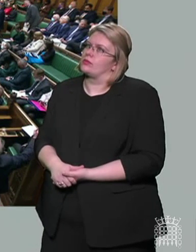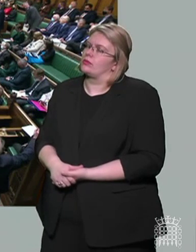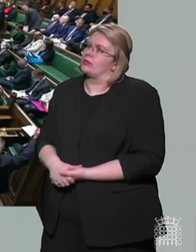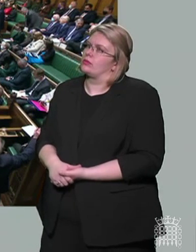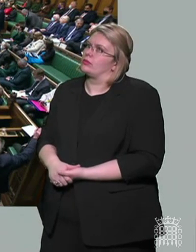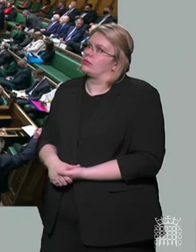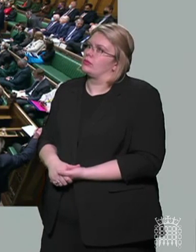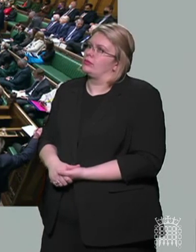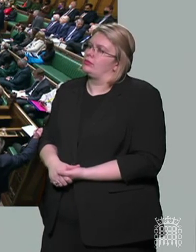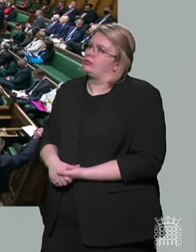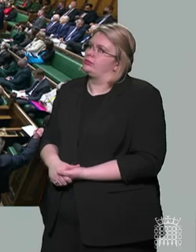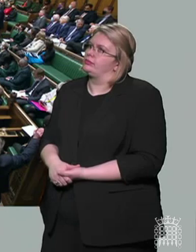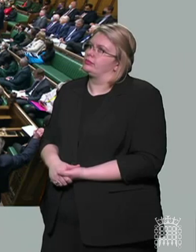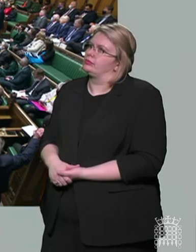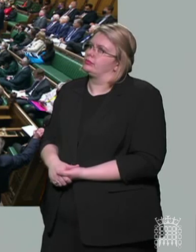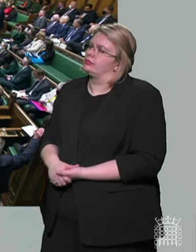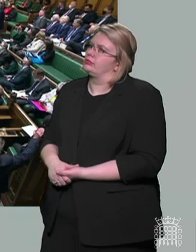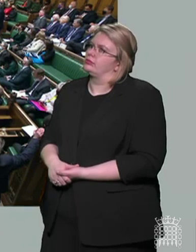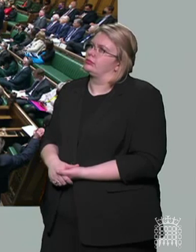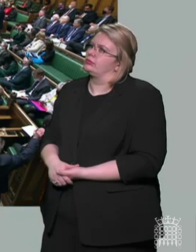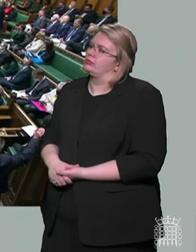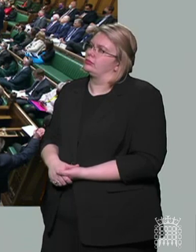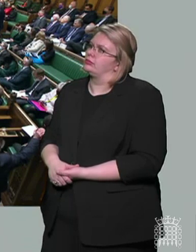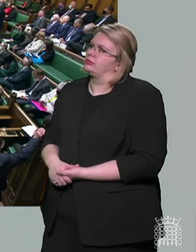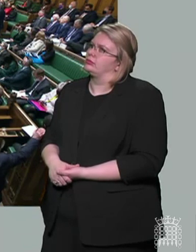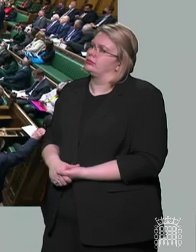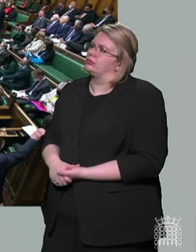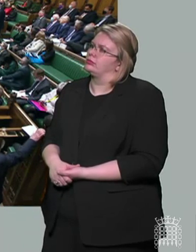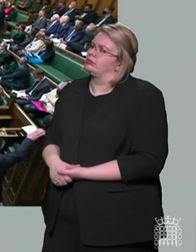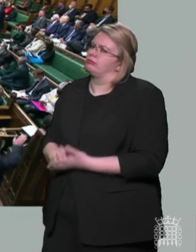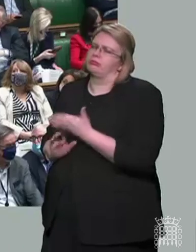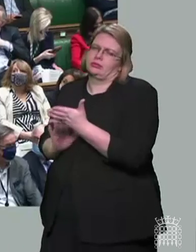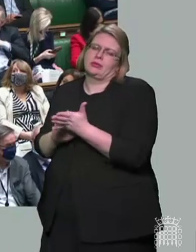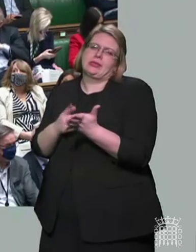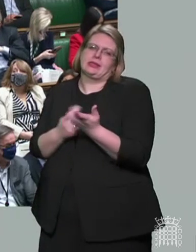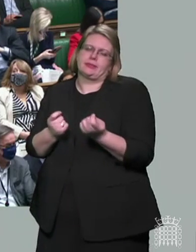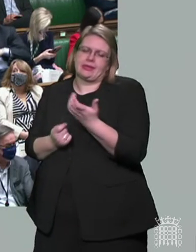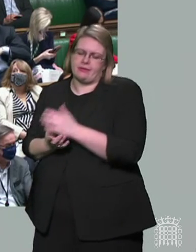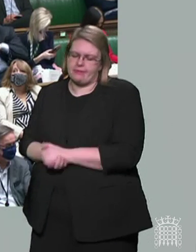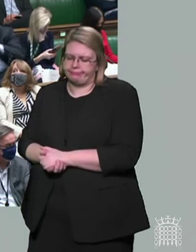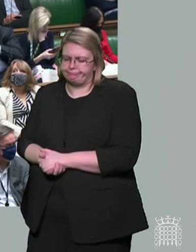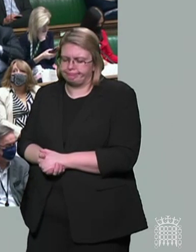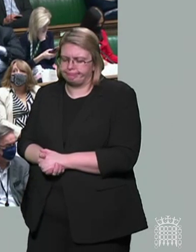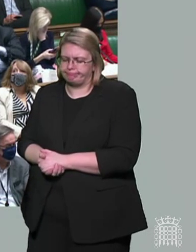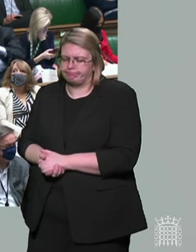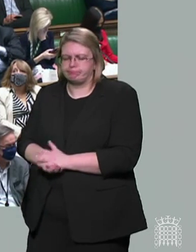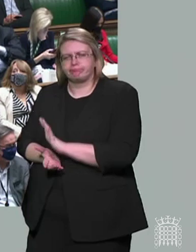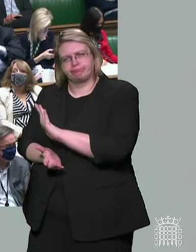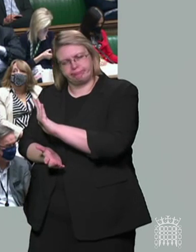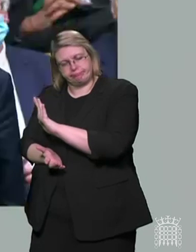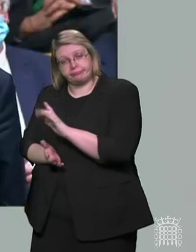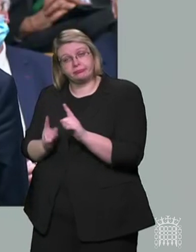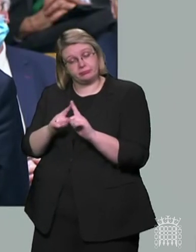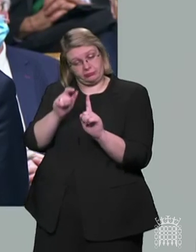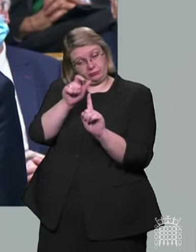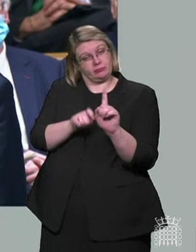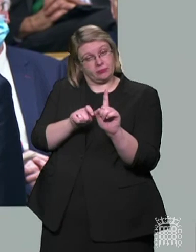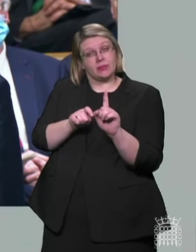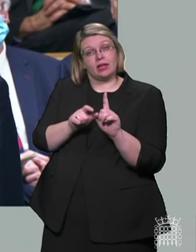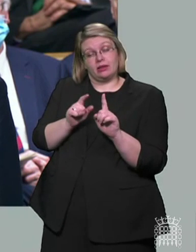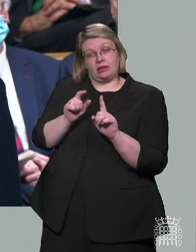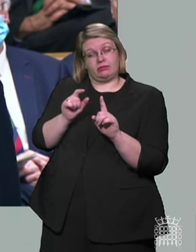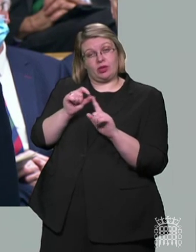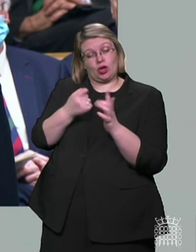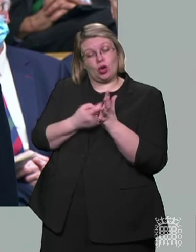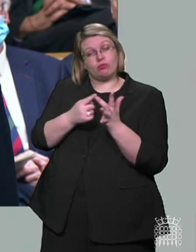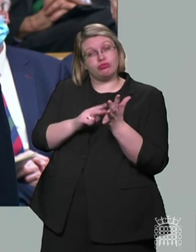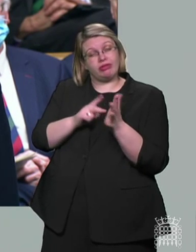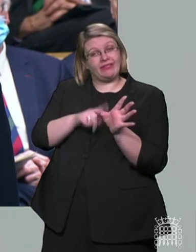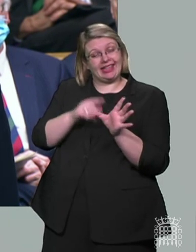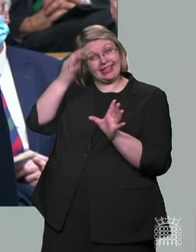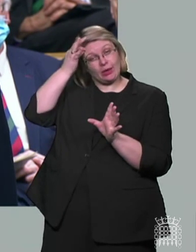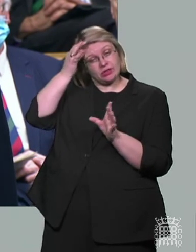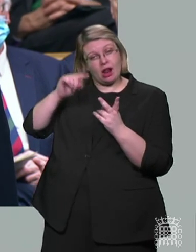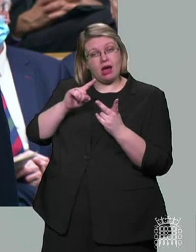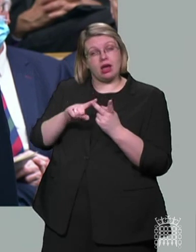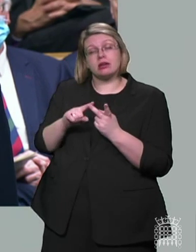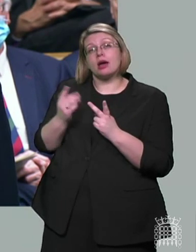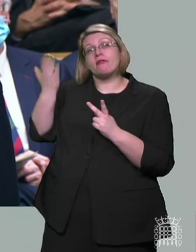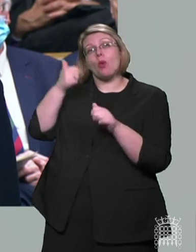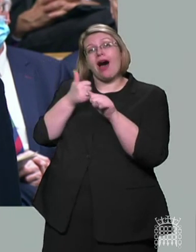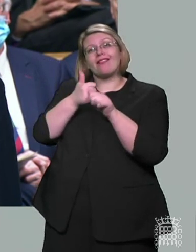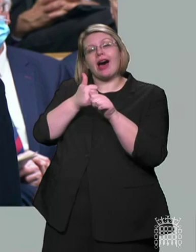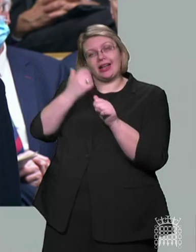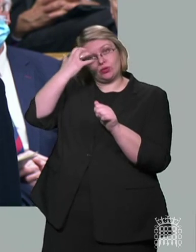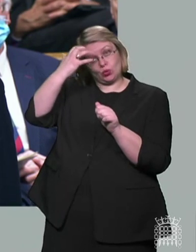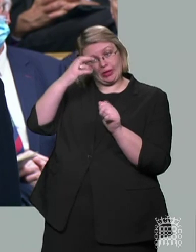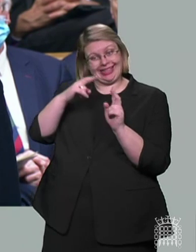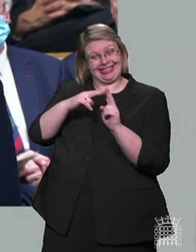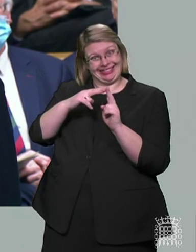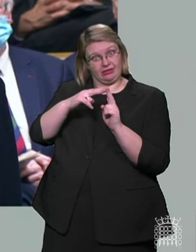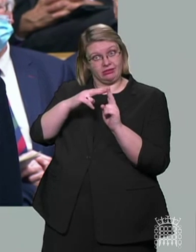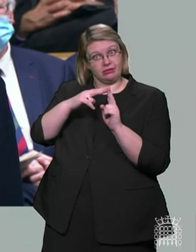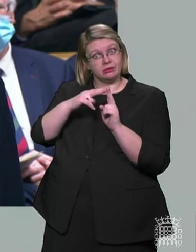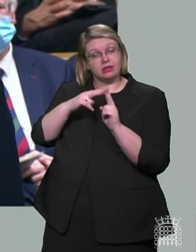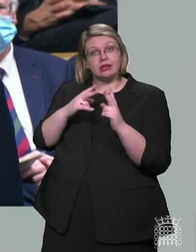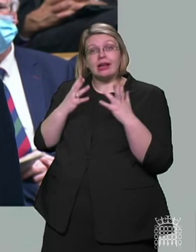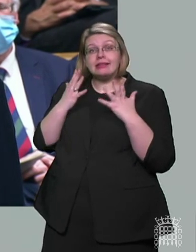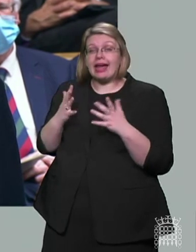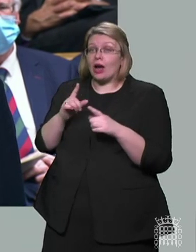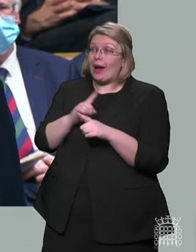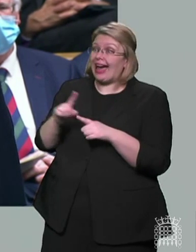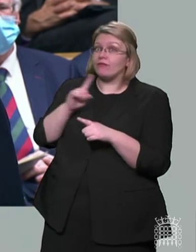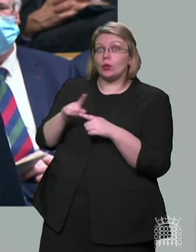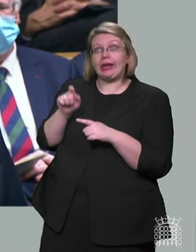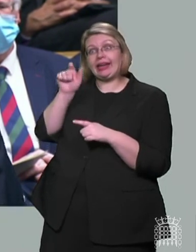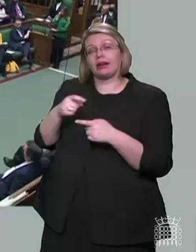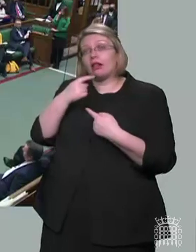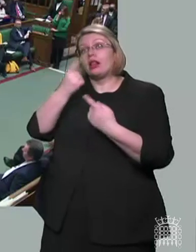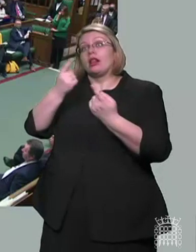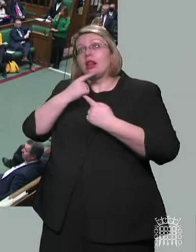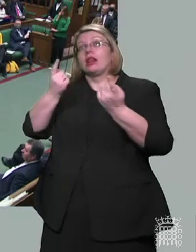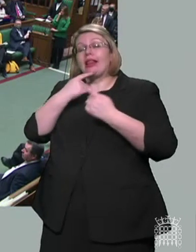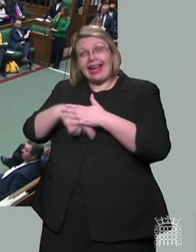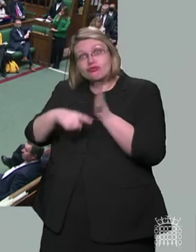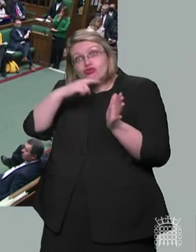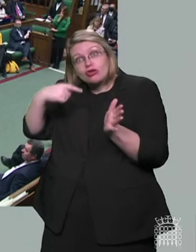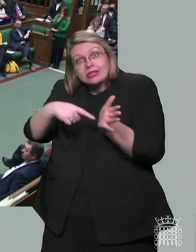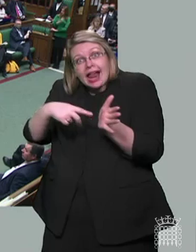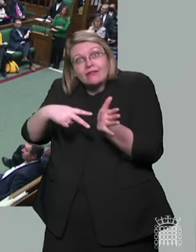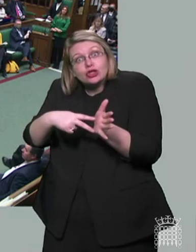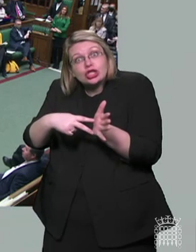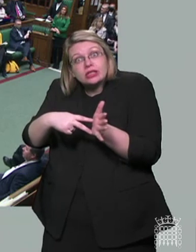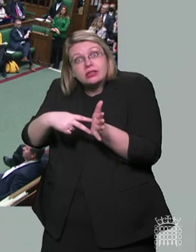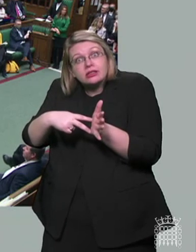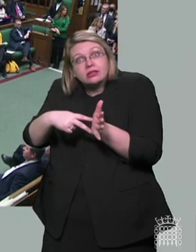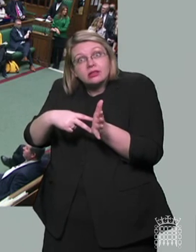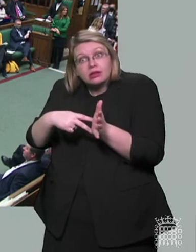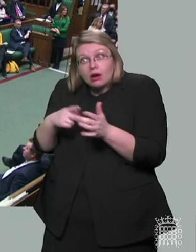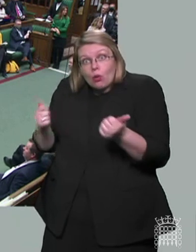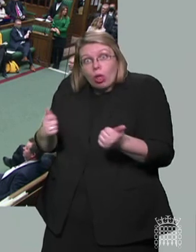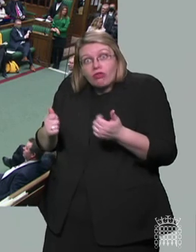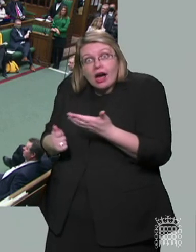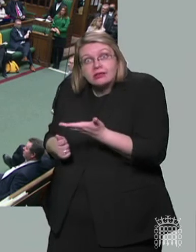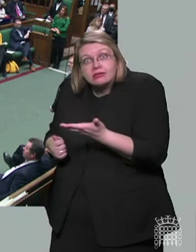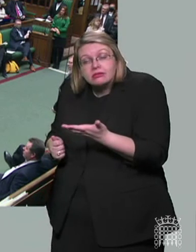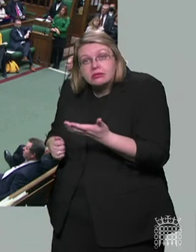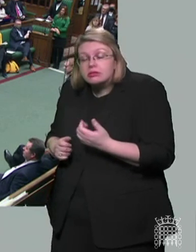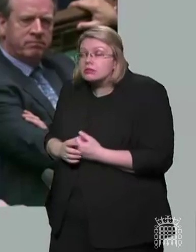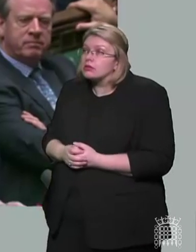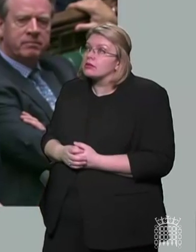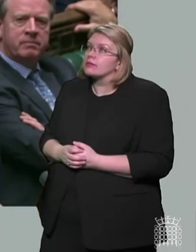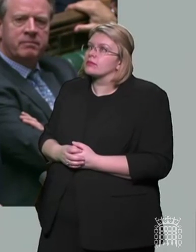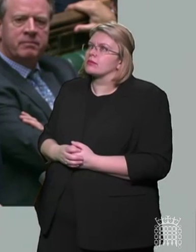Let us be clear about this: is it not an absolute disgrace that a Privy Counsellor, adviser to the Queen and former First Minister of Scotland sees fit to broadcast his half-baked world views week after week on Russian television?